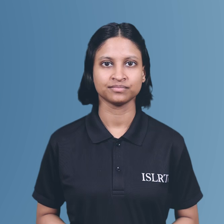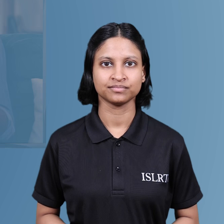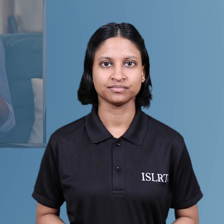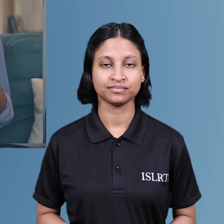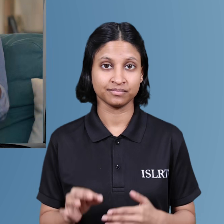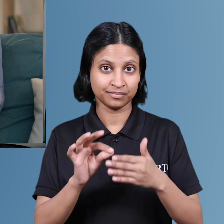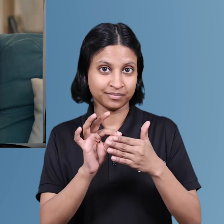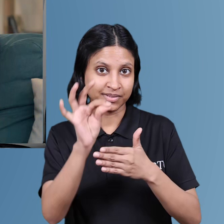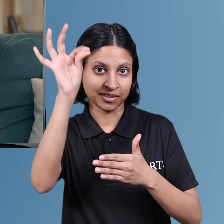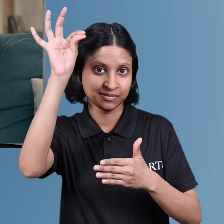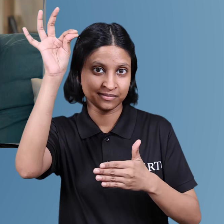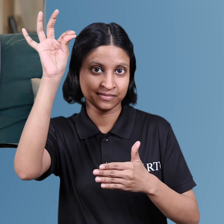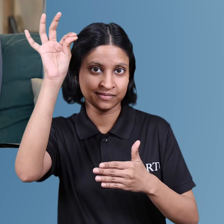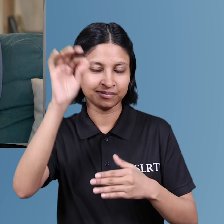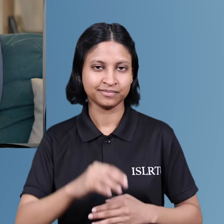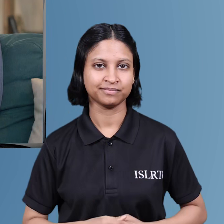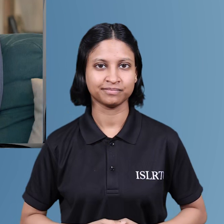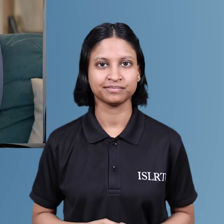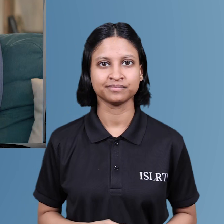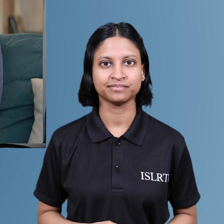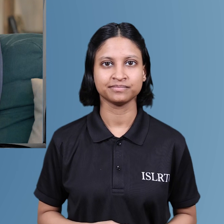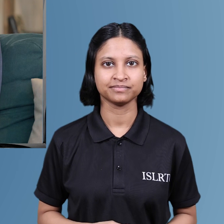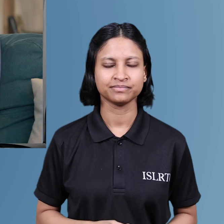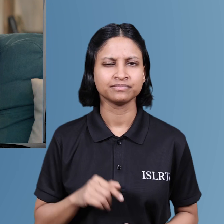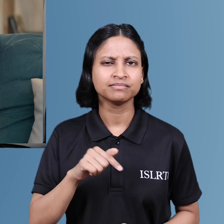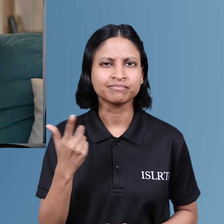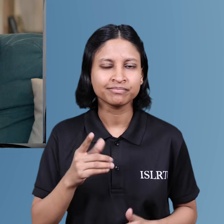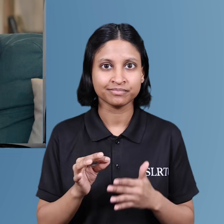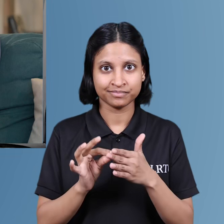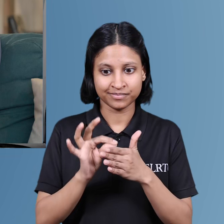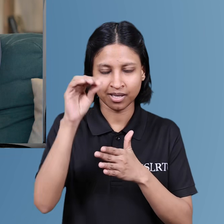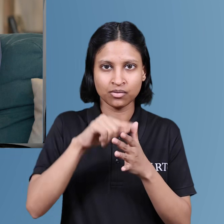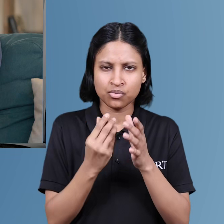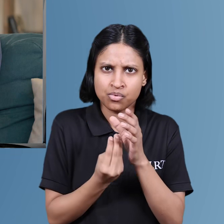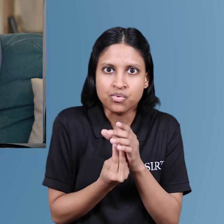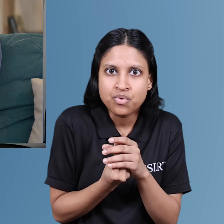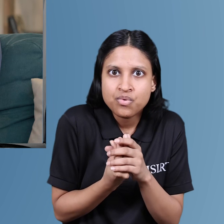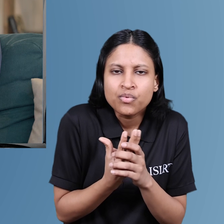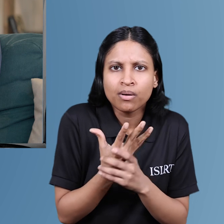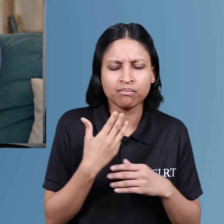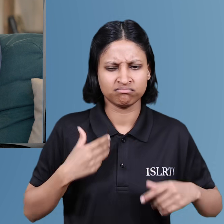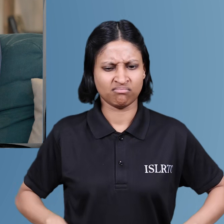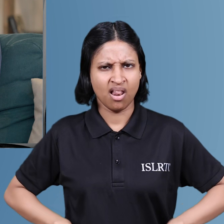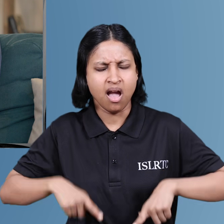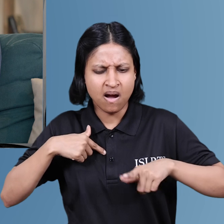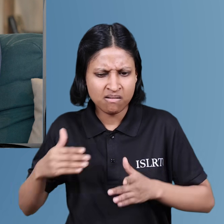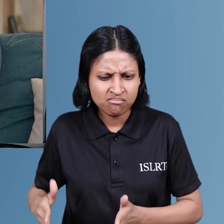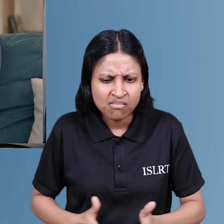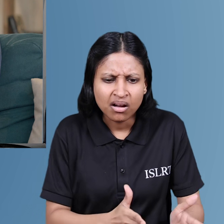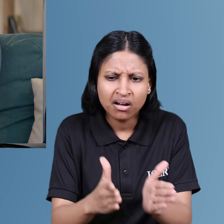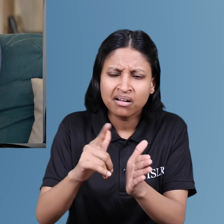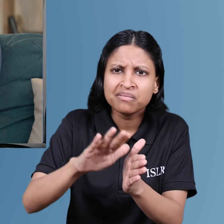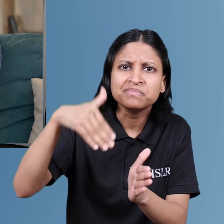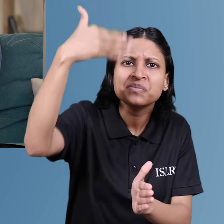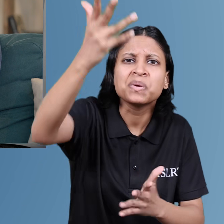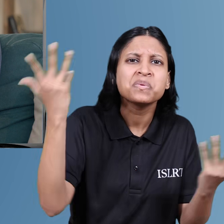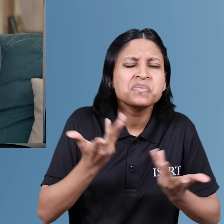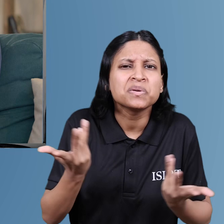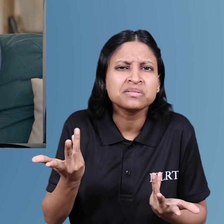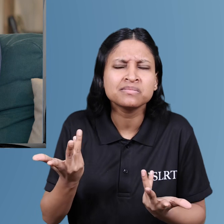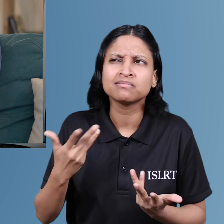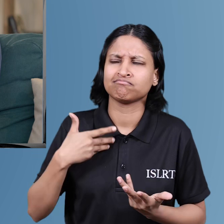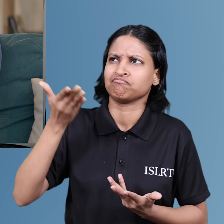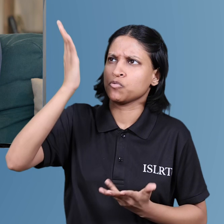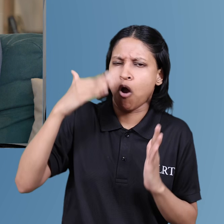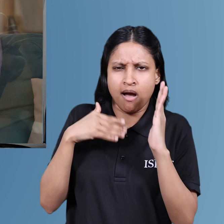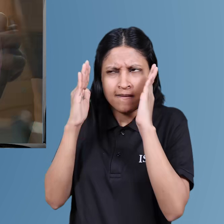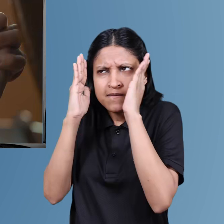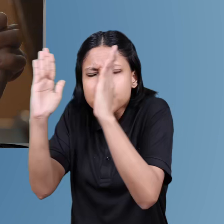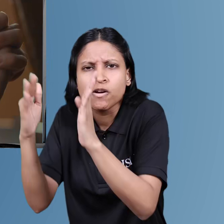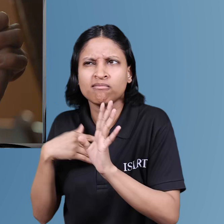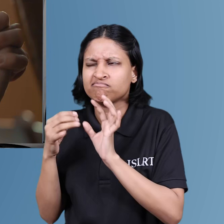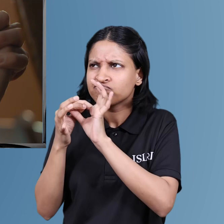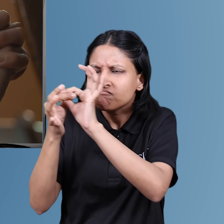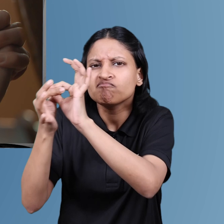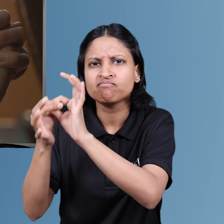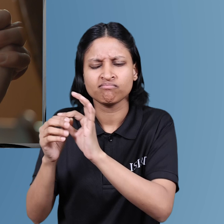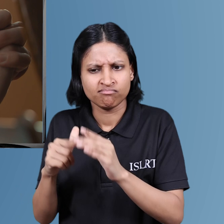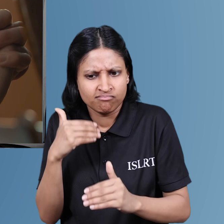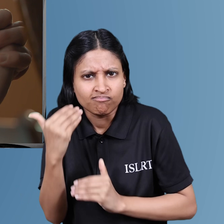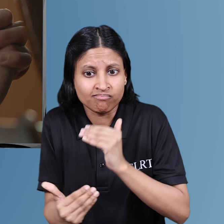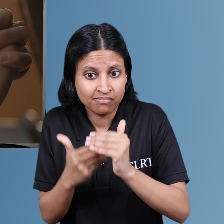Spiritual Spiritual refers to the pursuit of personal growth, a relationship with God, and the search for meaning and purpose in life.